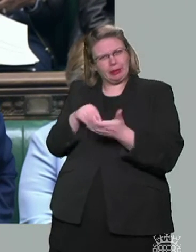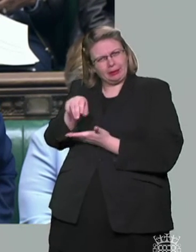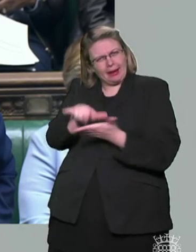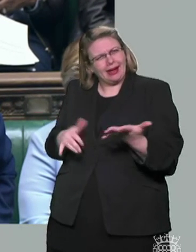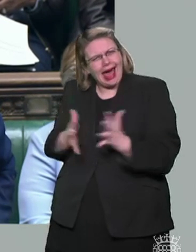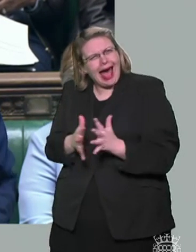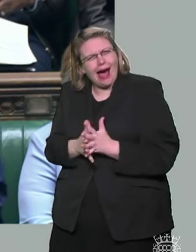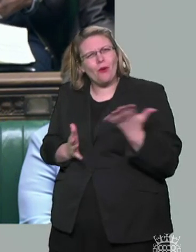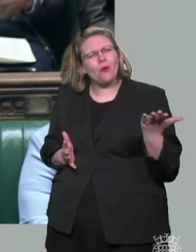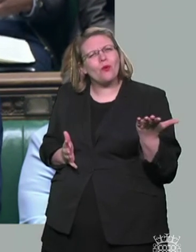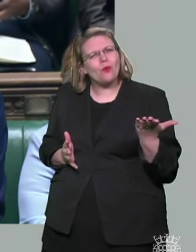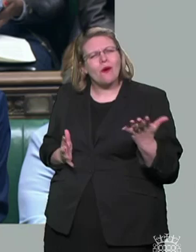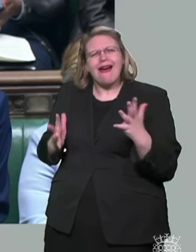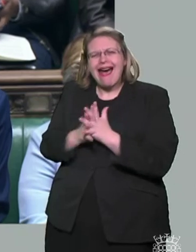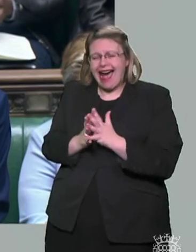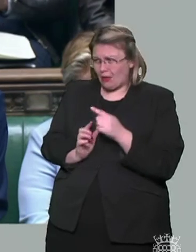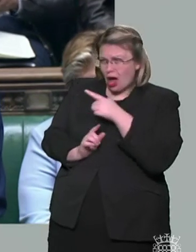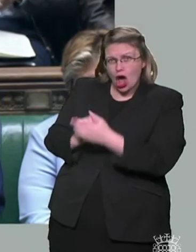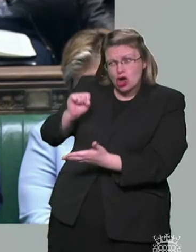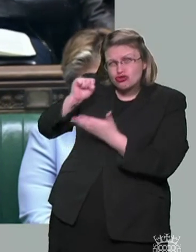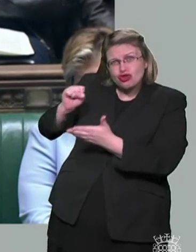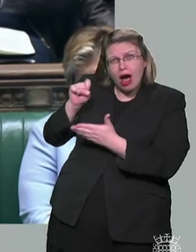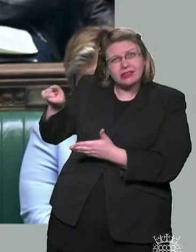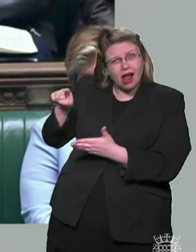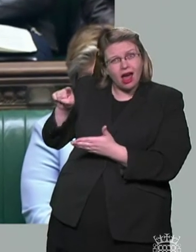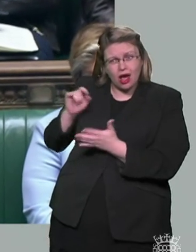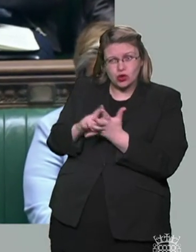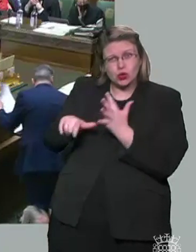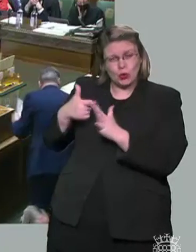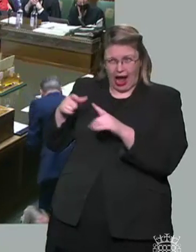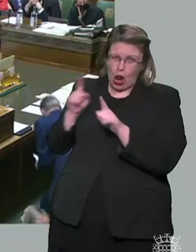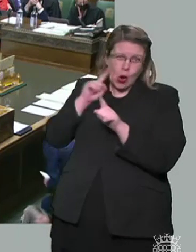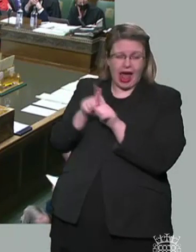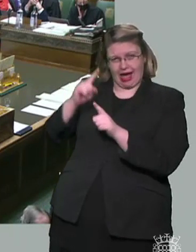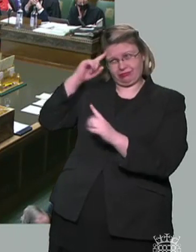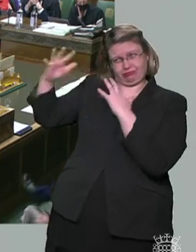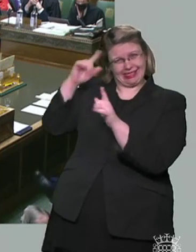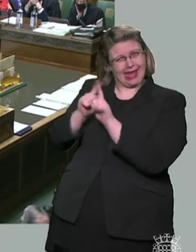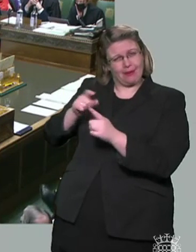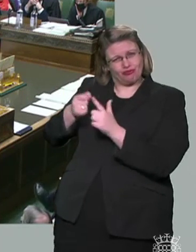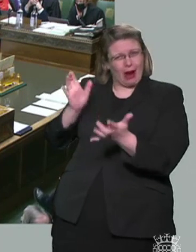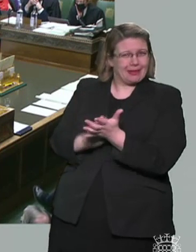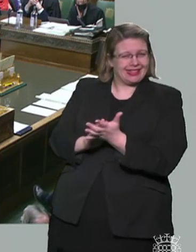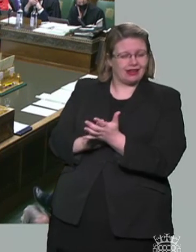How did he find a Chancellor as utterly cynical as he is?